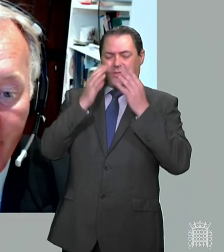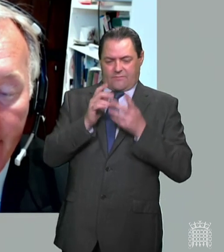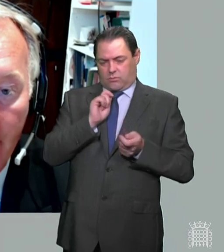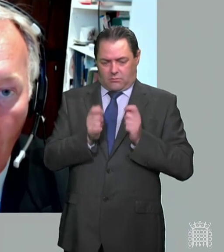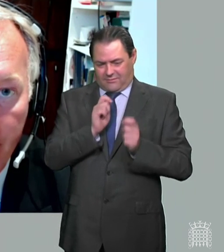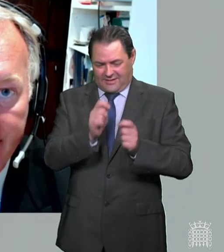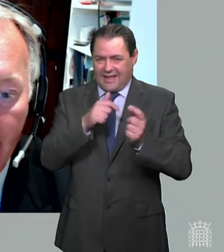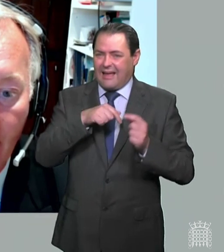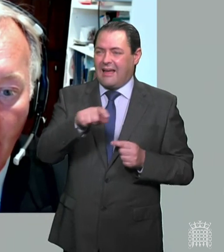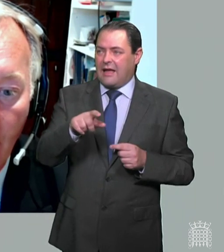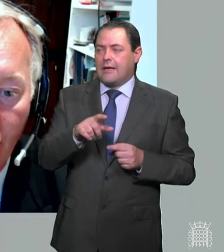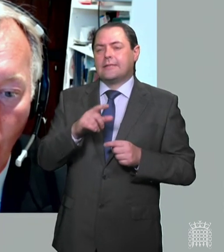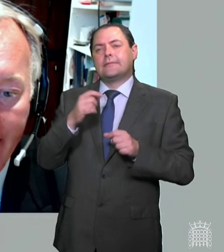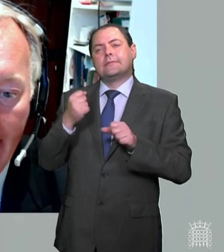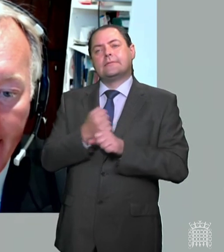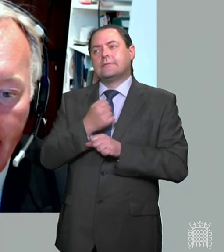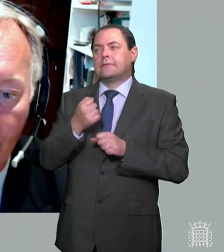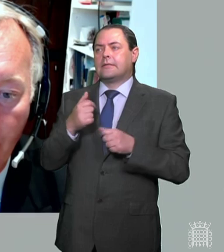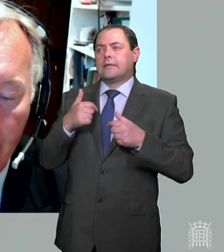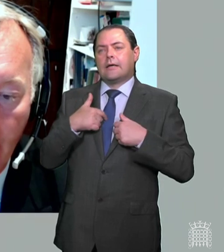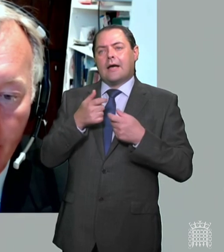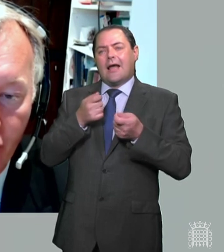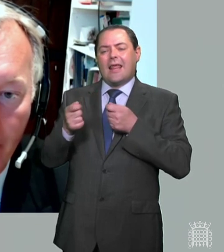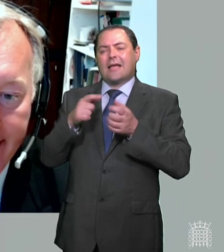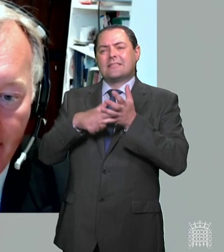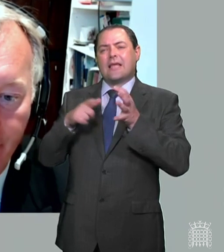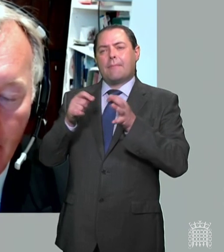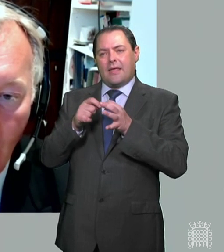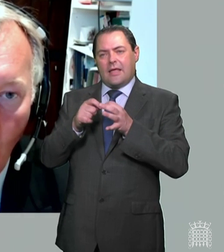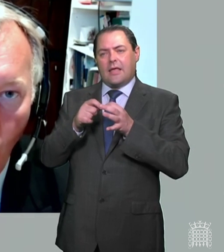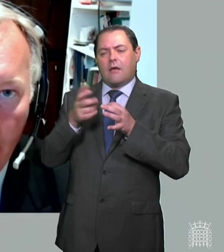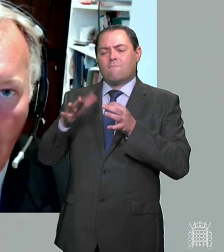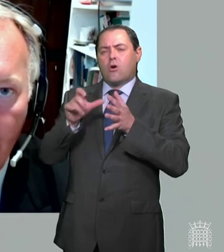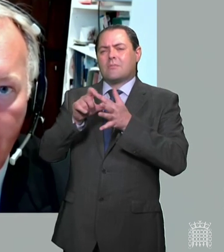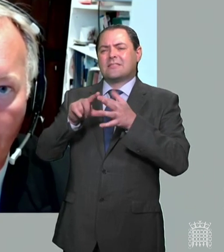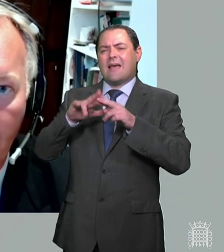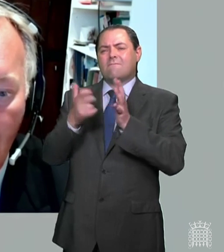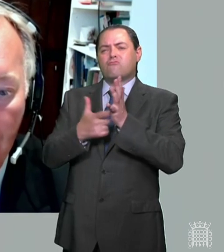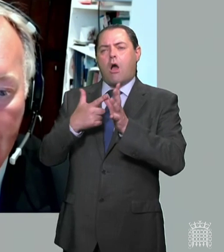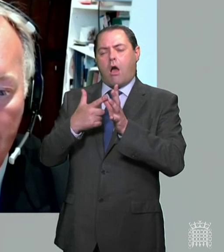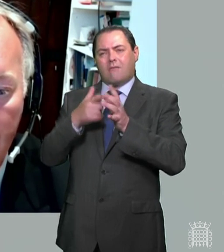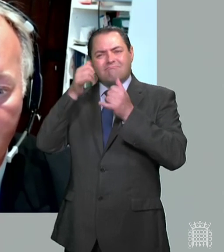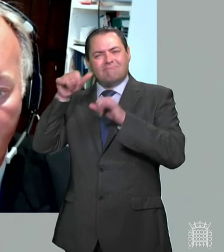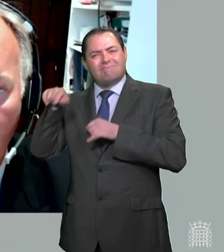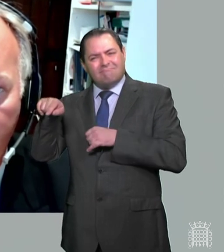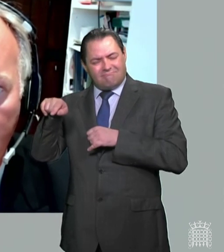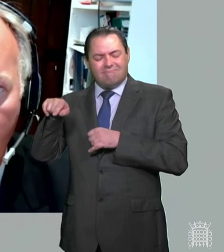Sadly, the same cannot be said of the handing of tuberculosis by the Department for Environment, Food and Rural Affairs.